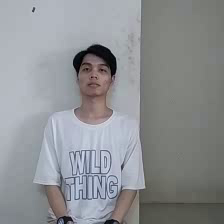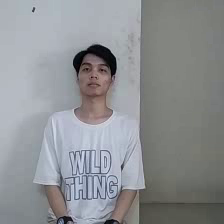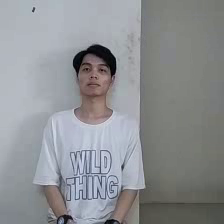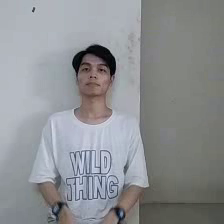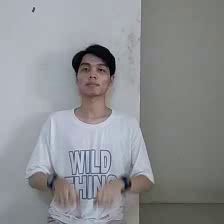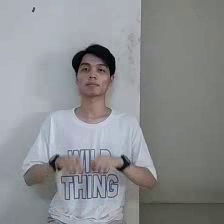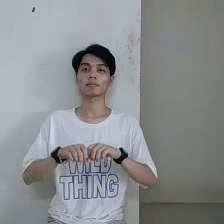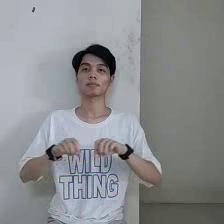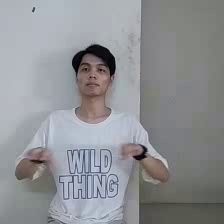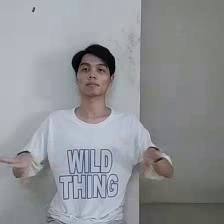Thất lạc